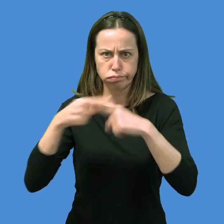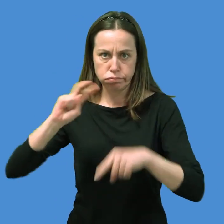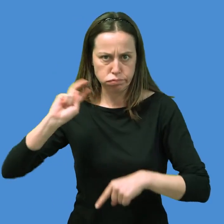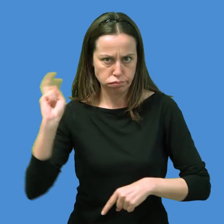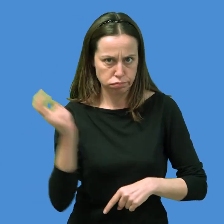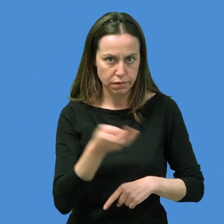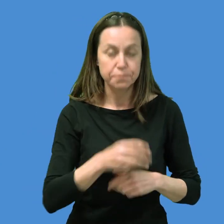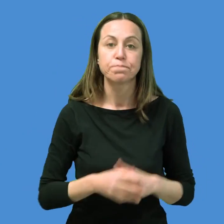etc